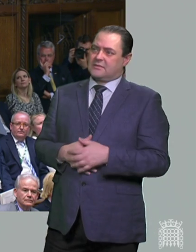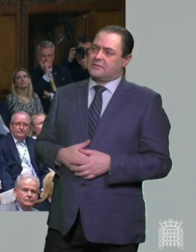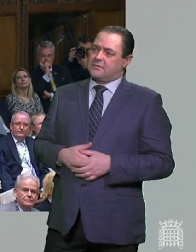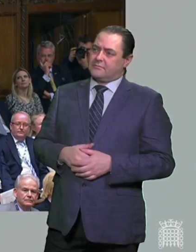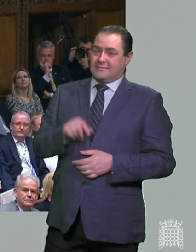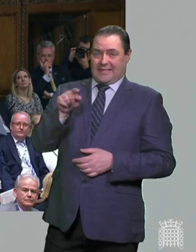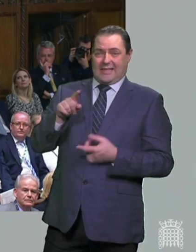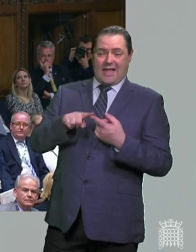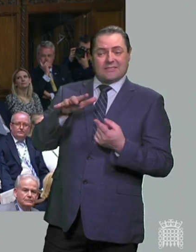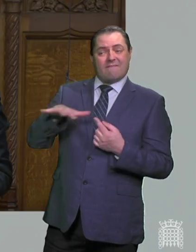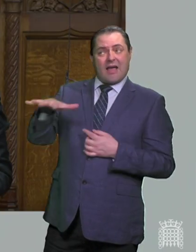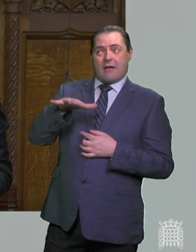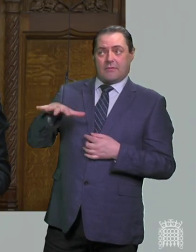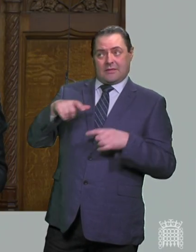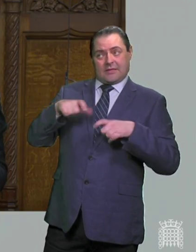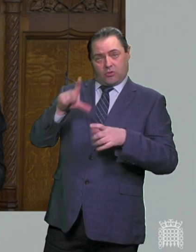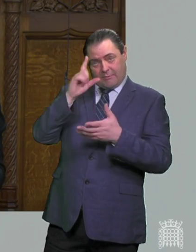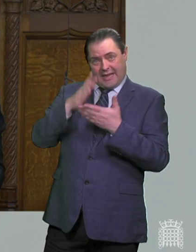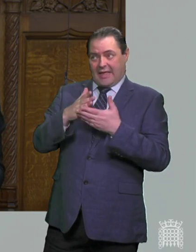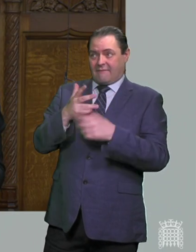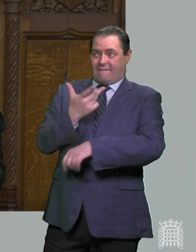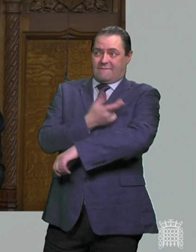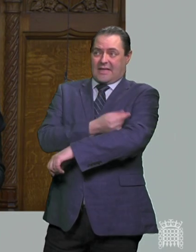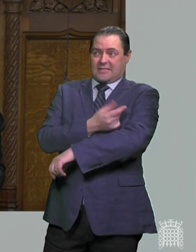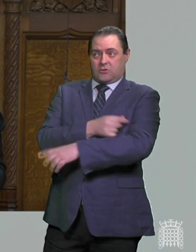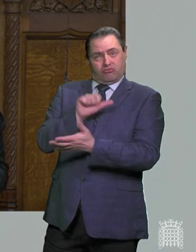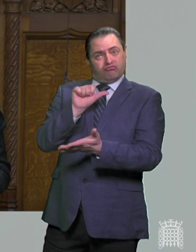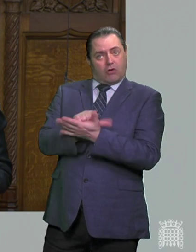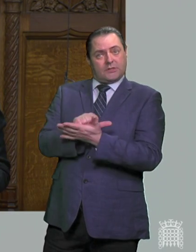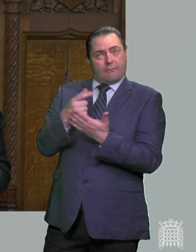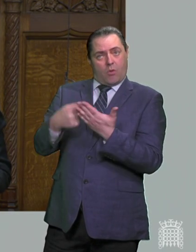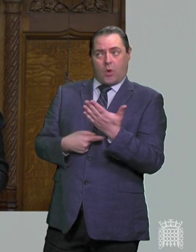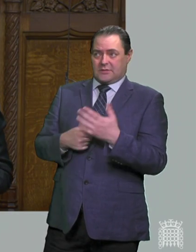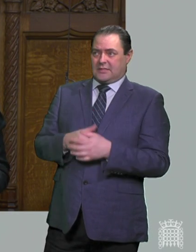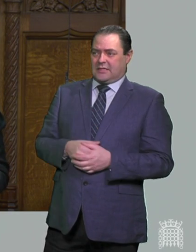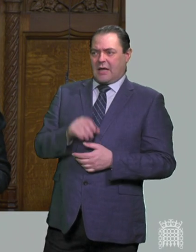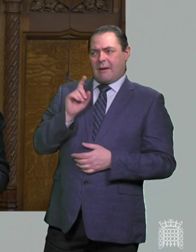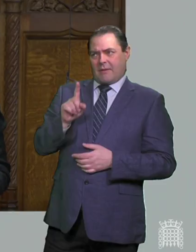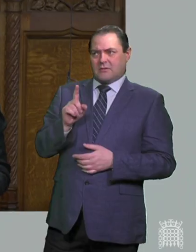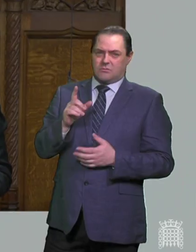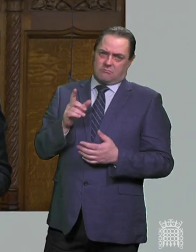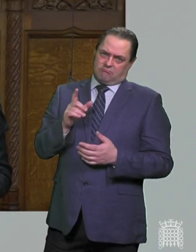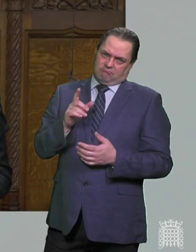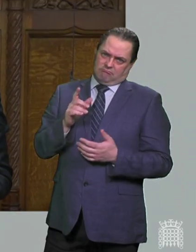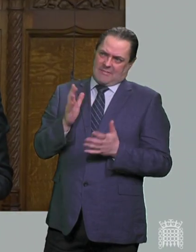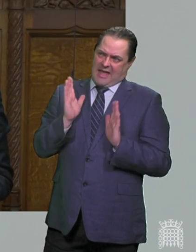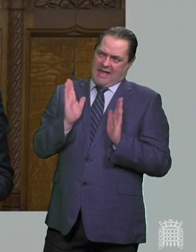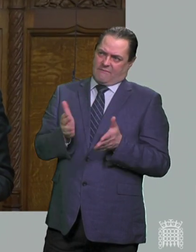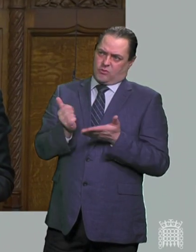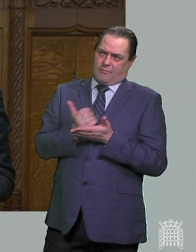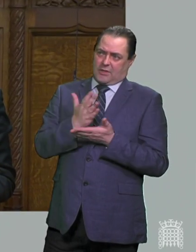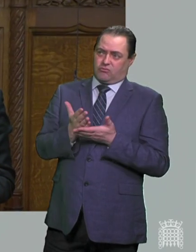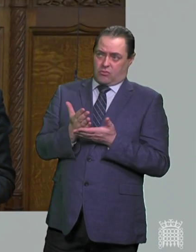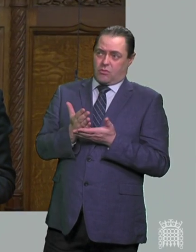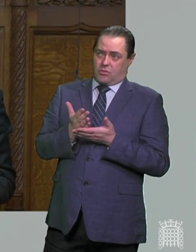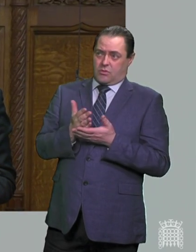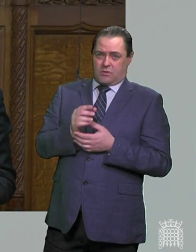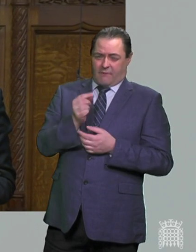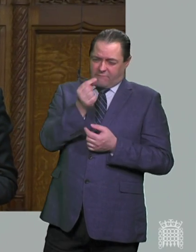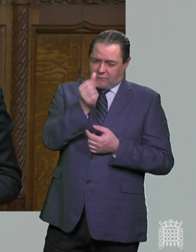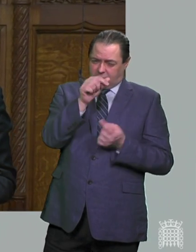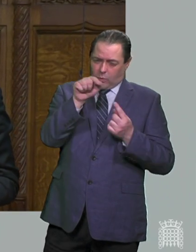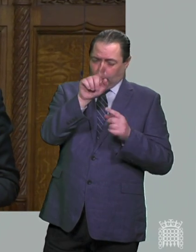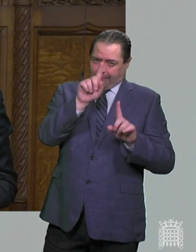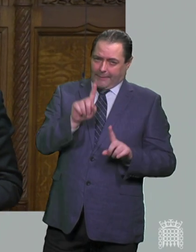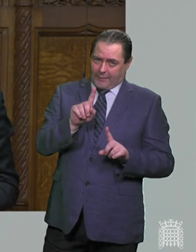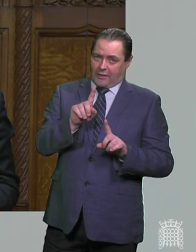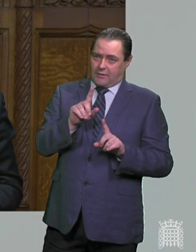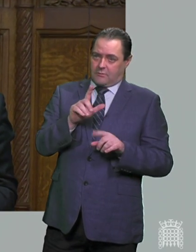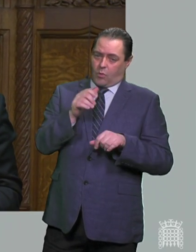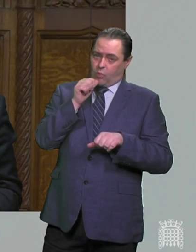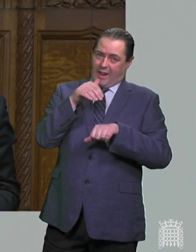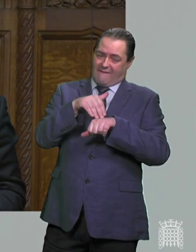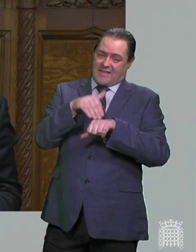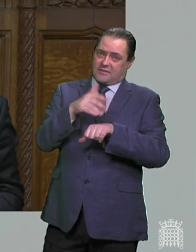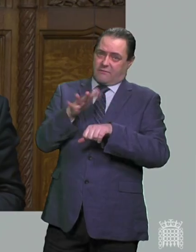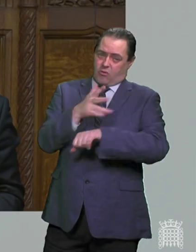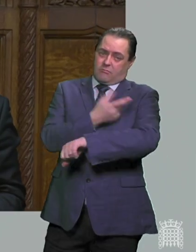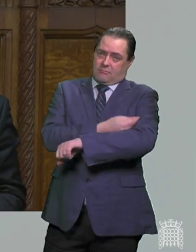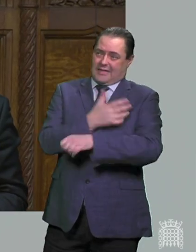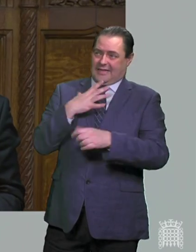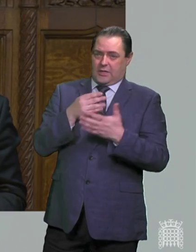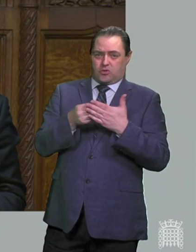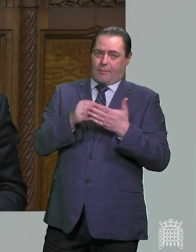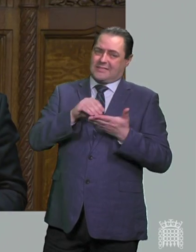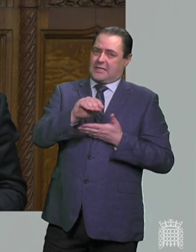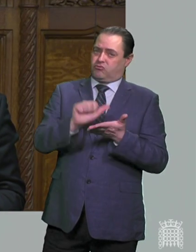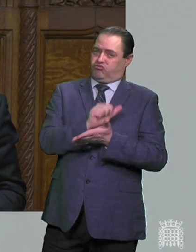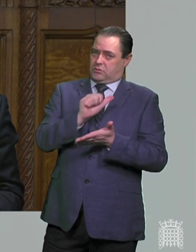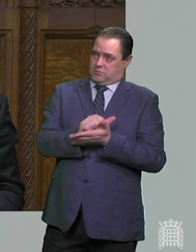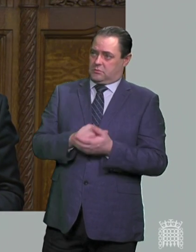He and his family continue to believe that mass vaccination is the right policy, but it must surely also be right to ensure that the tiny minority who are seriously injured as a result are properly compensated.